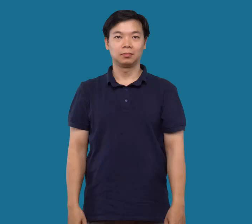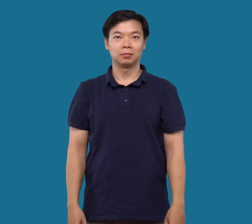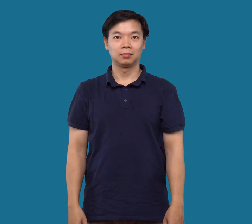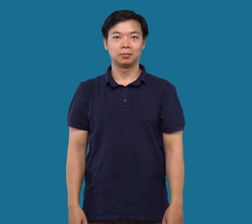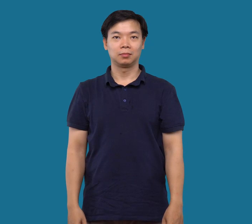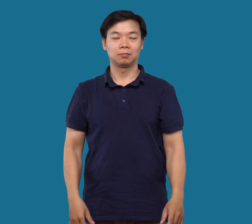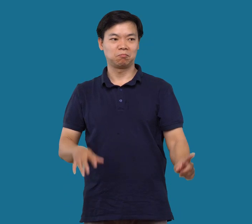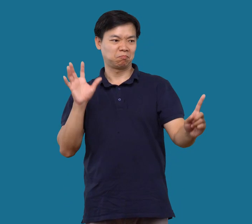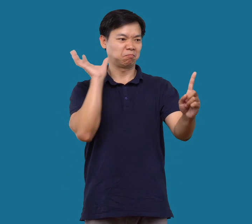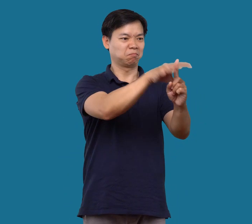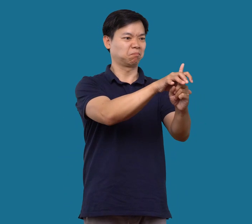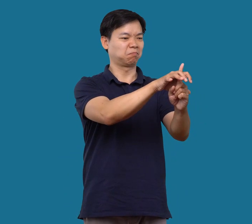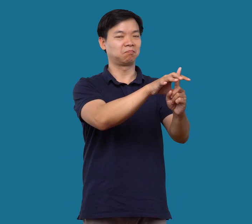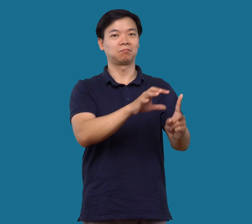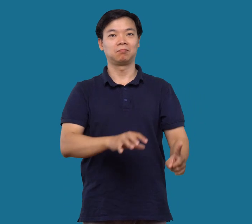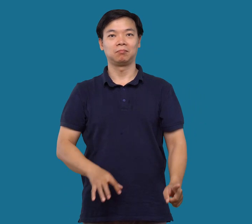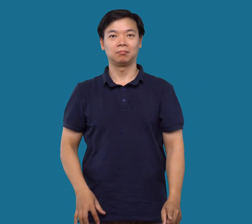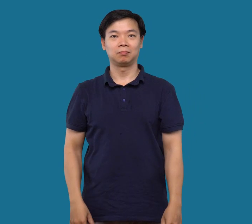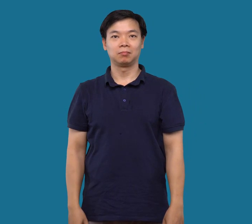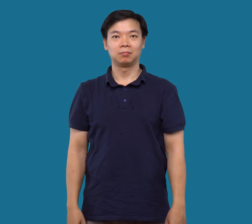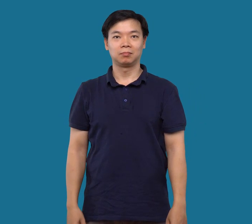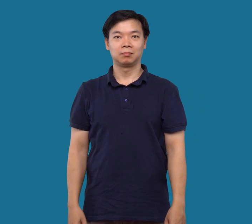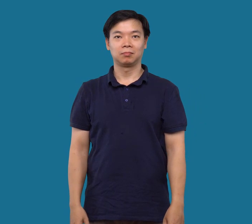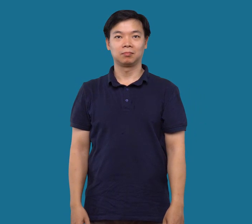tấn công